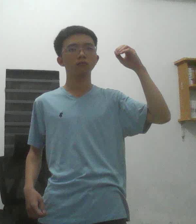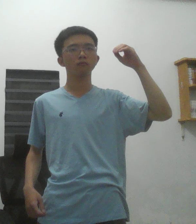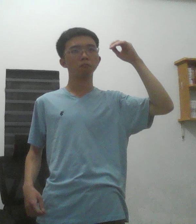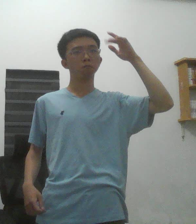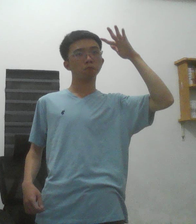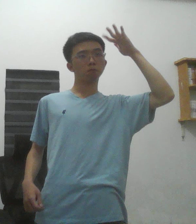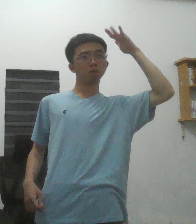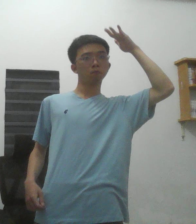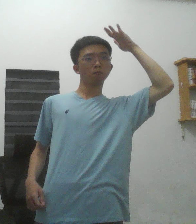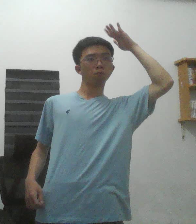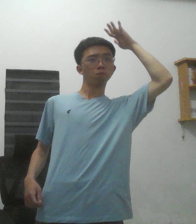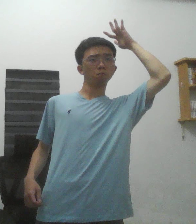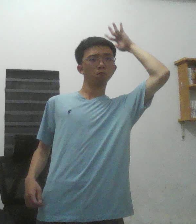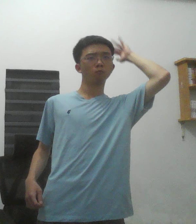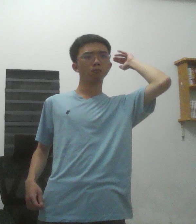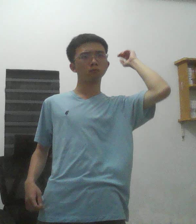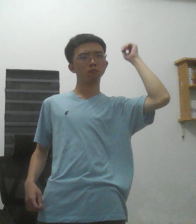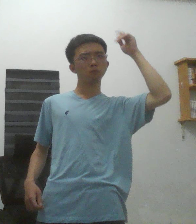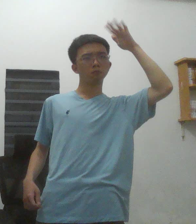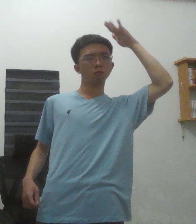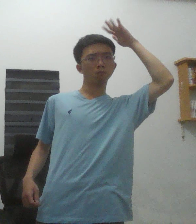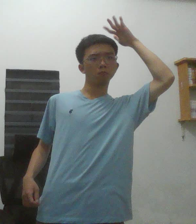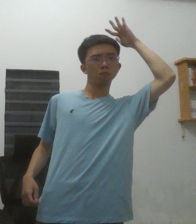vo ly